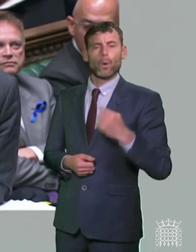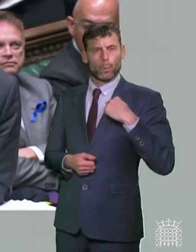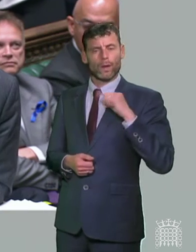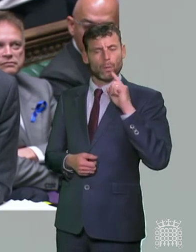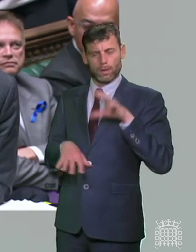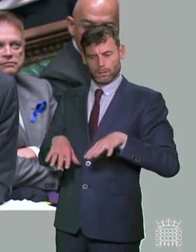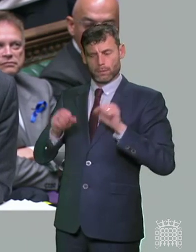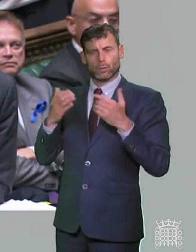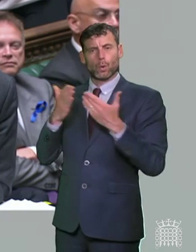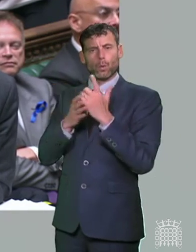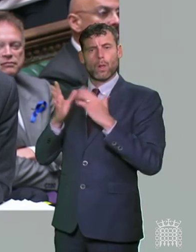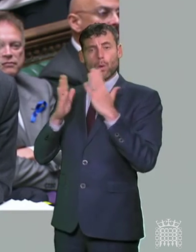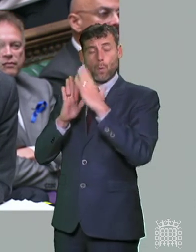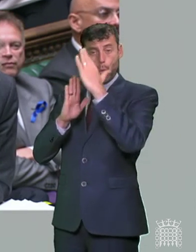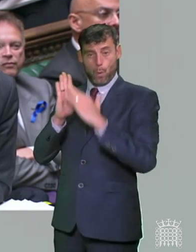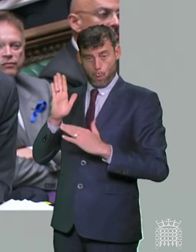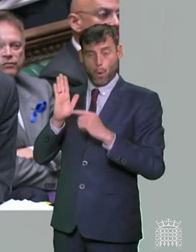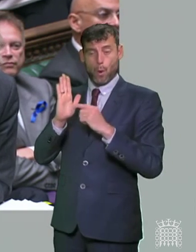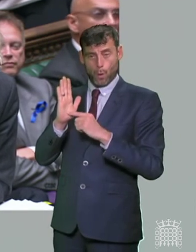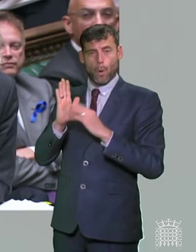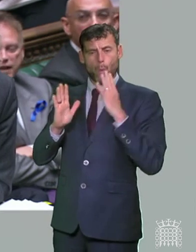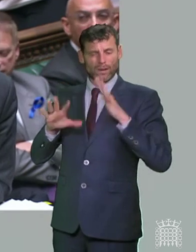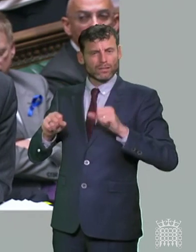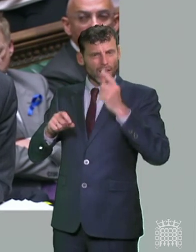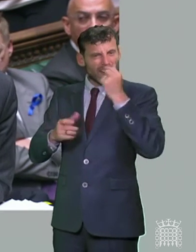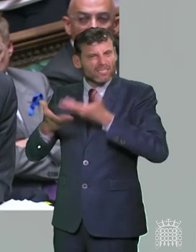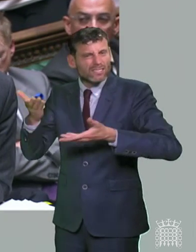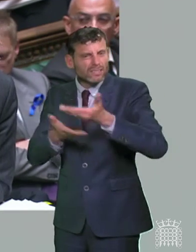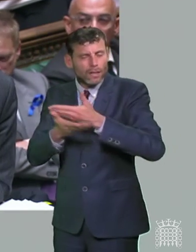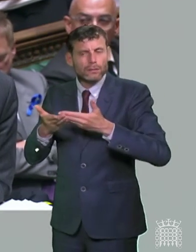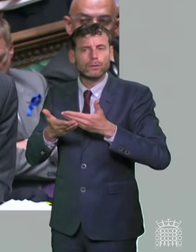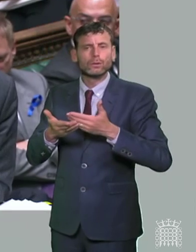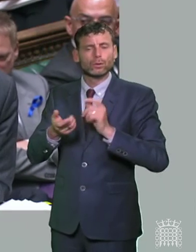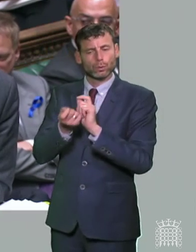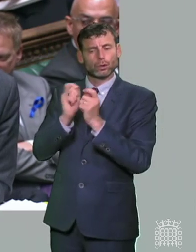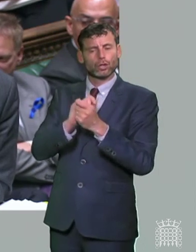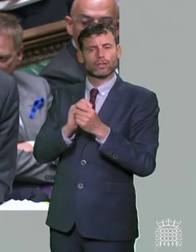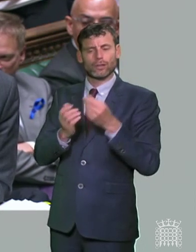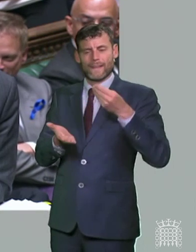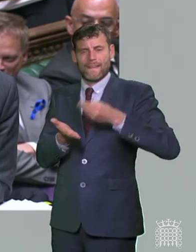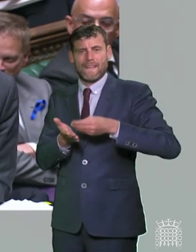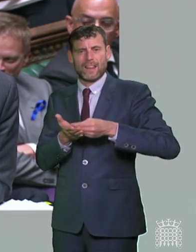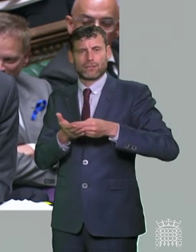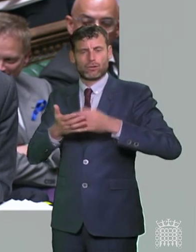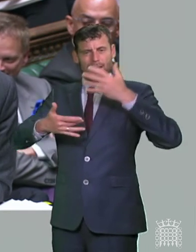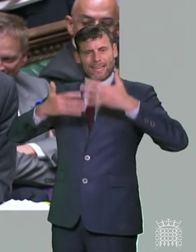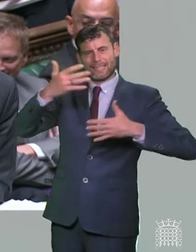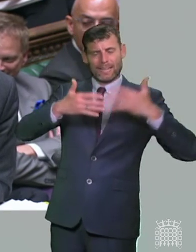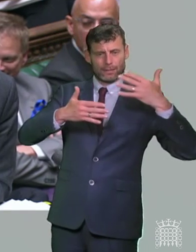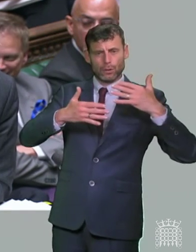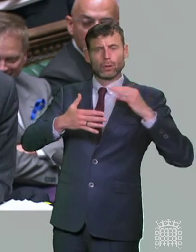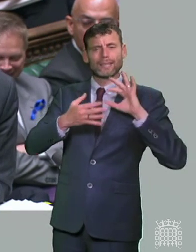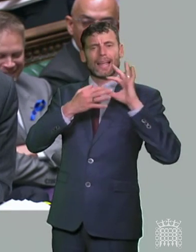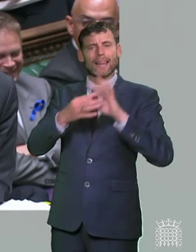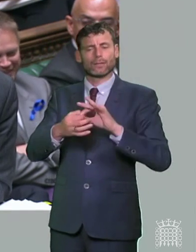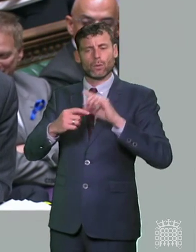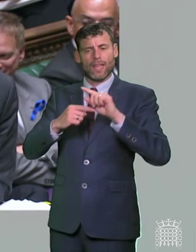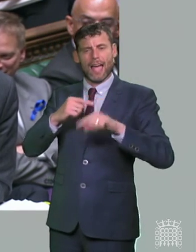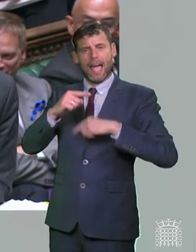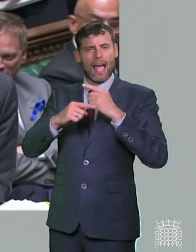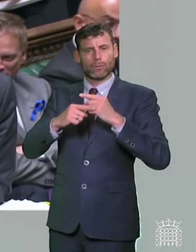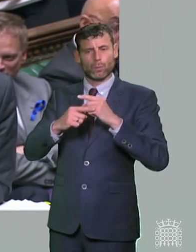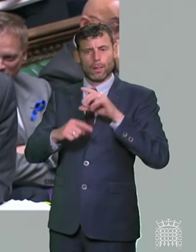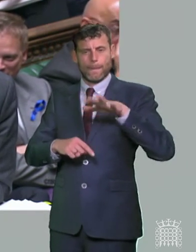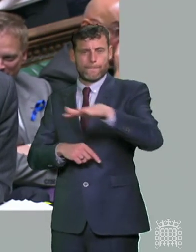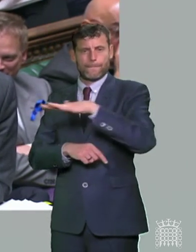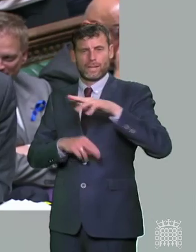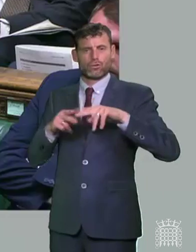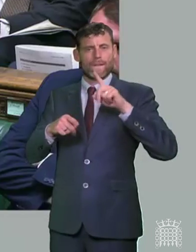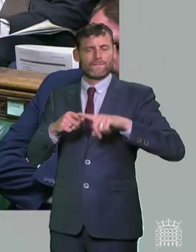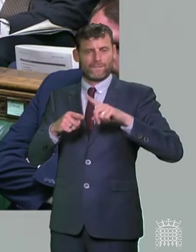As soon as parliamentary time allows, we will introduce legislation to change the inflationary index used in the calculation of the annual pitch fees to the consumer prices index.